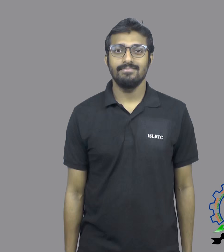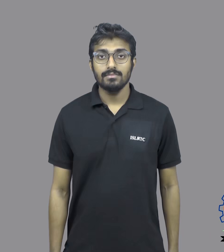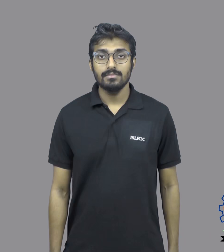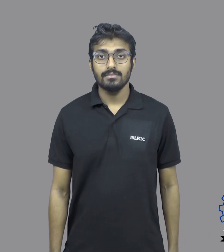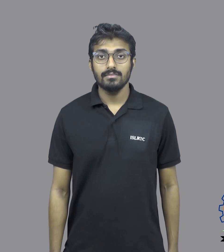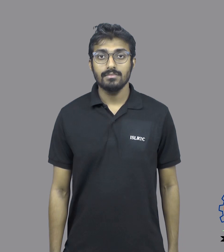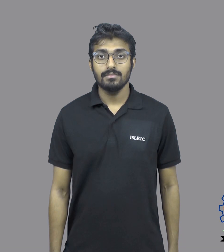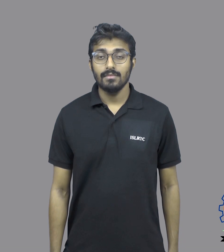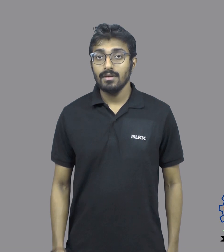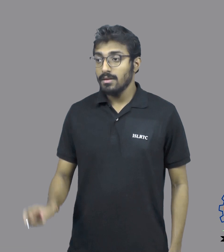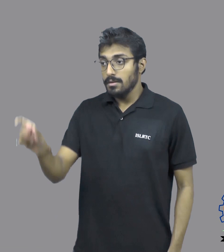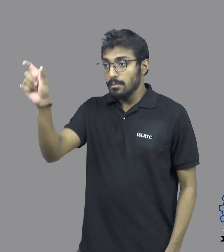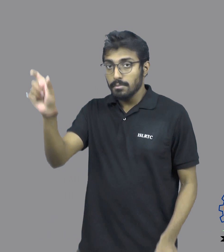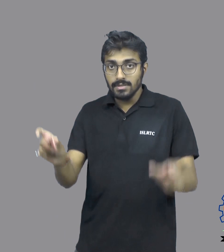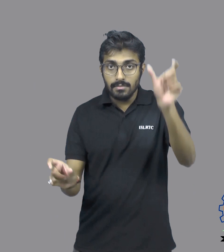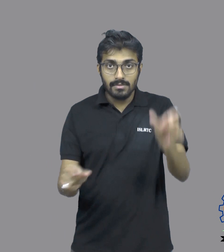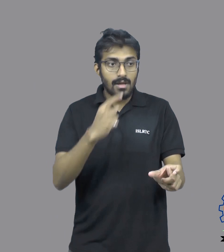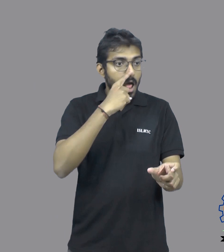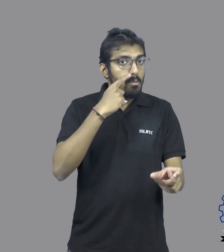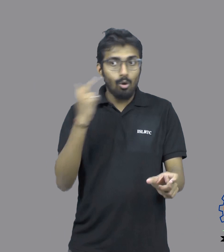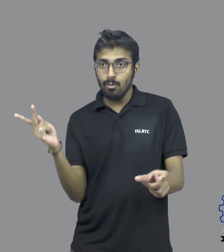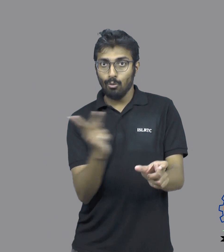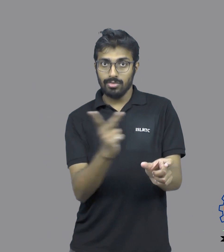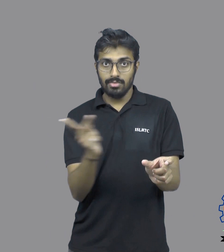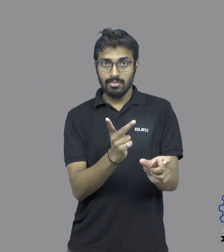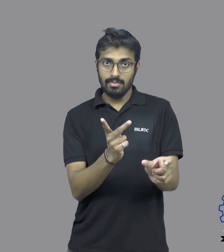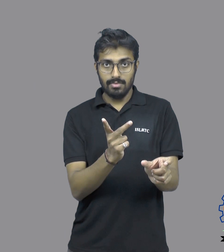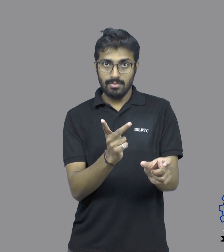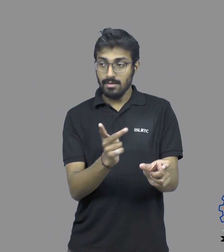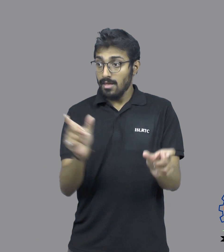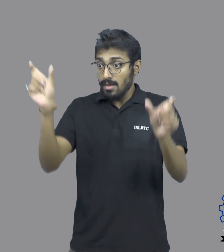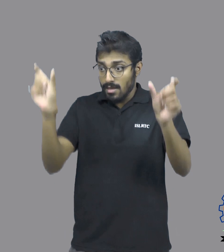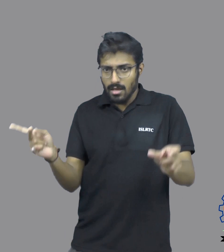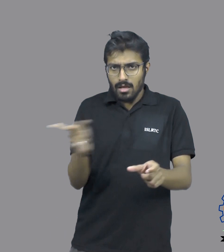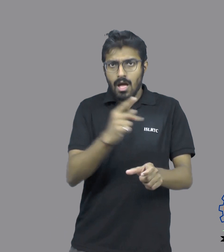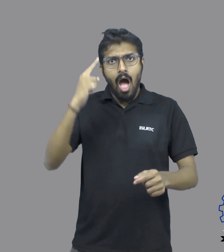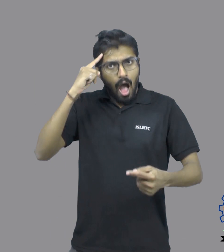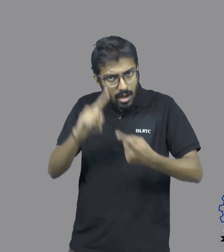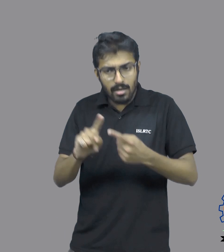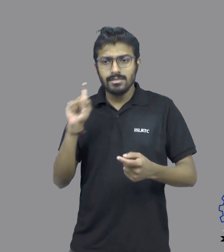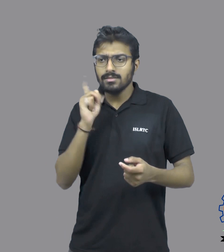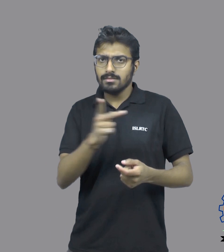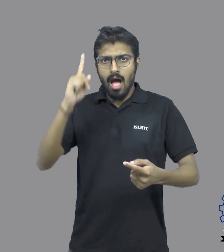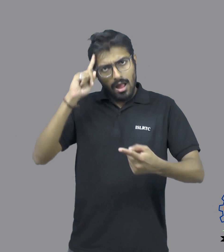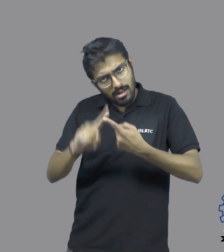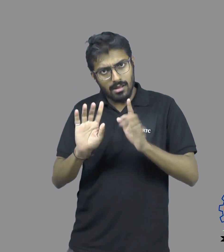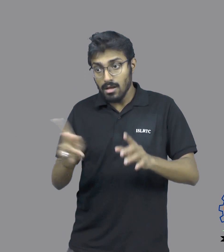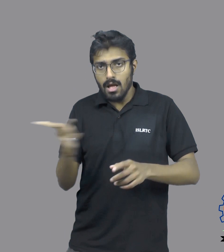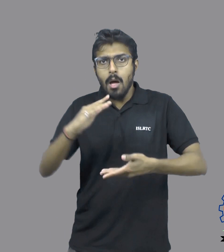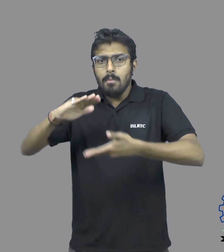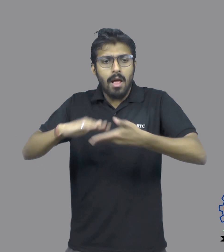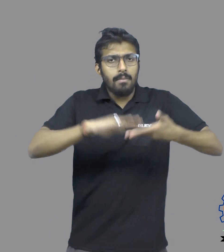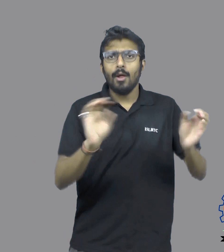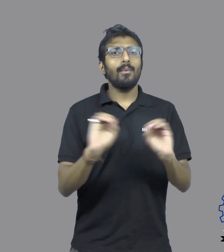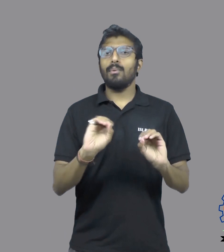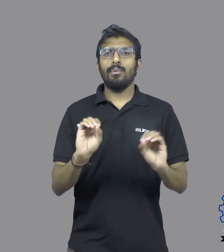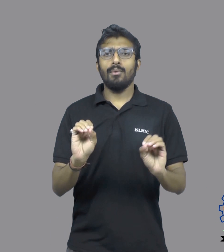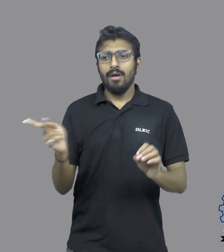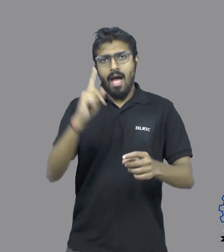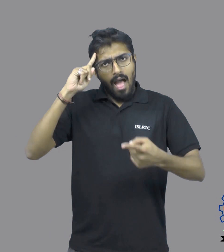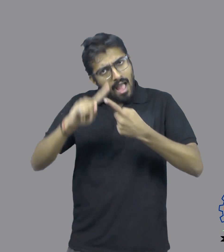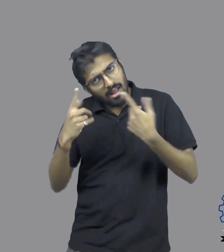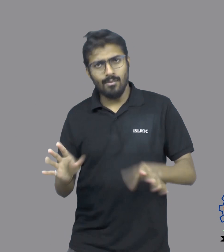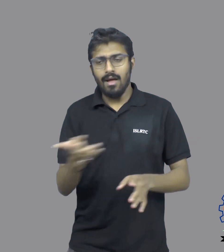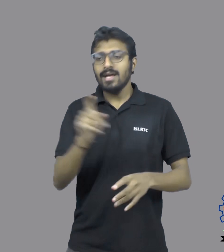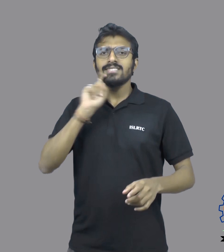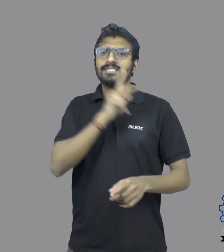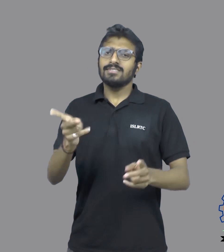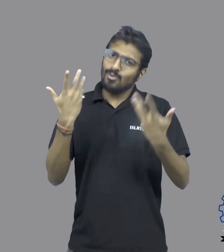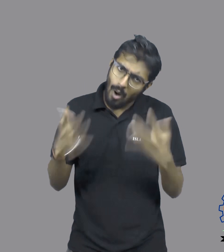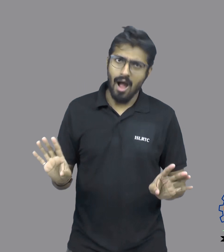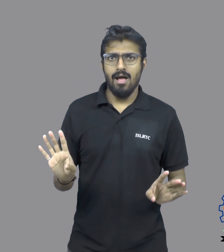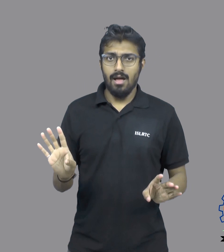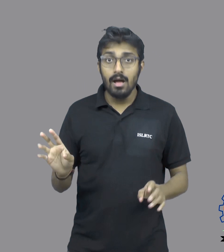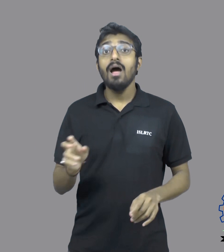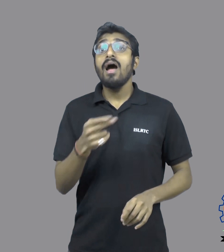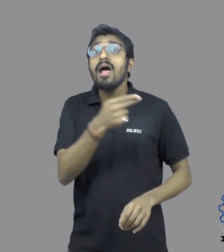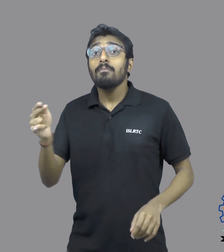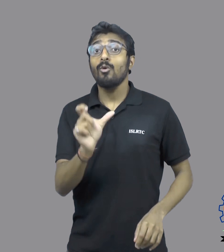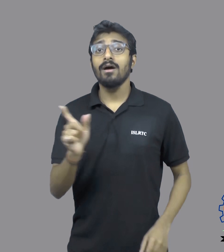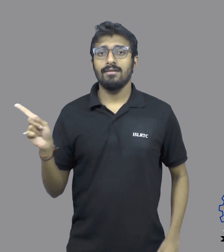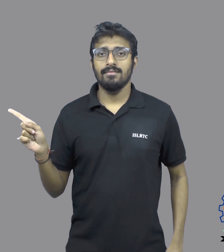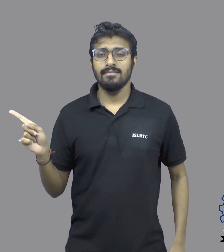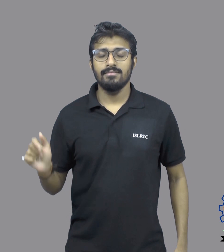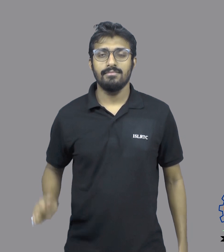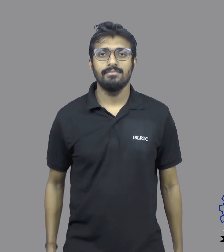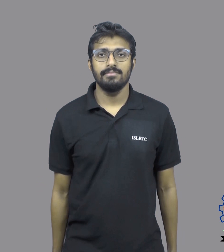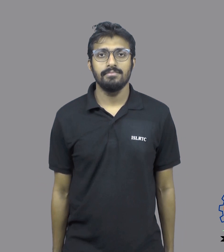Fornication